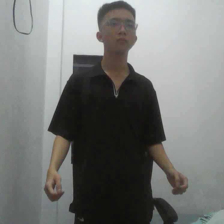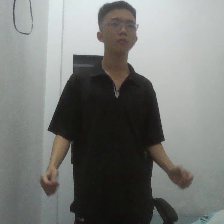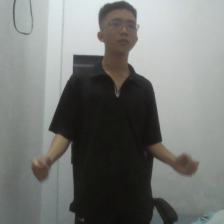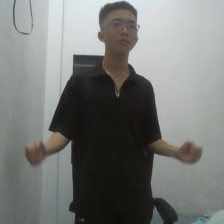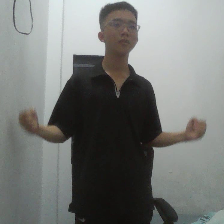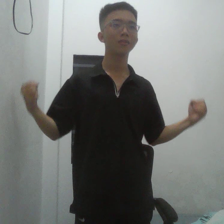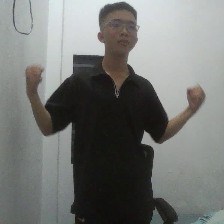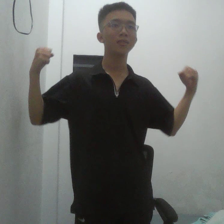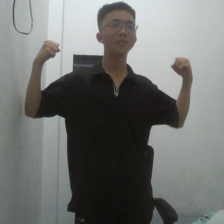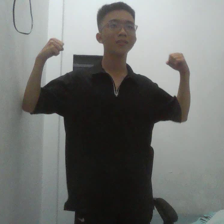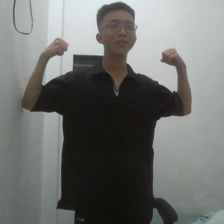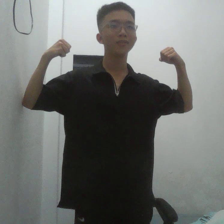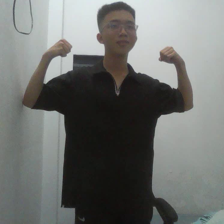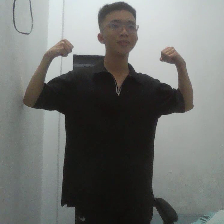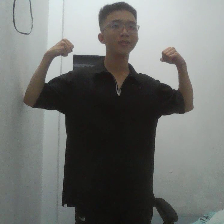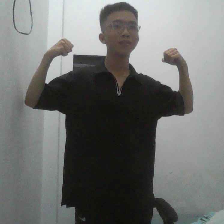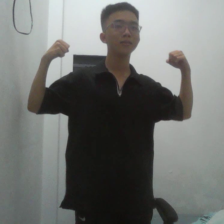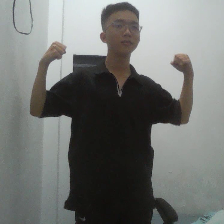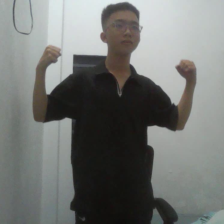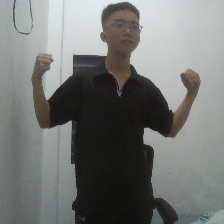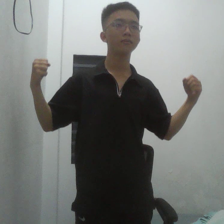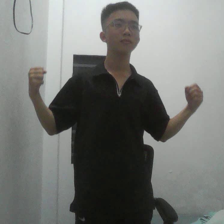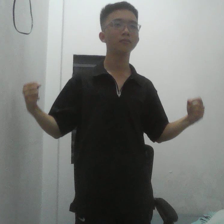minh khoe